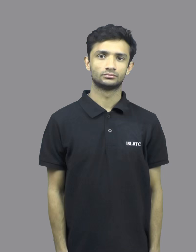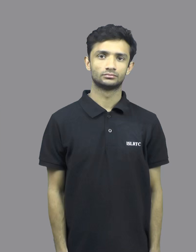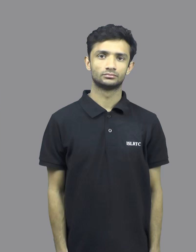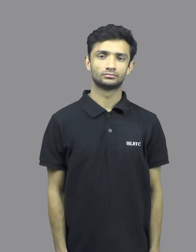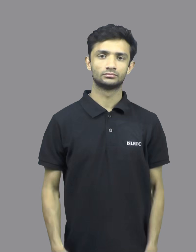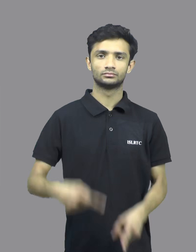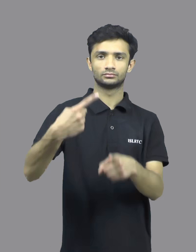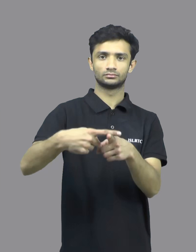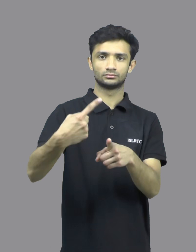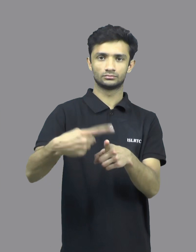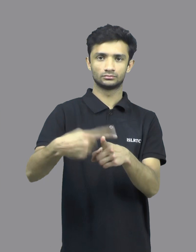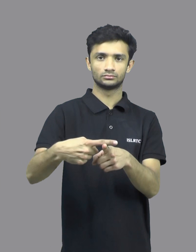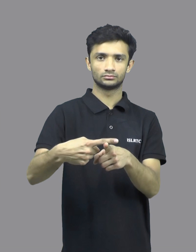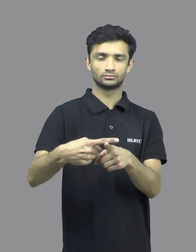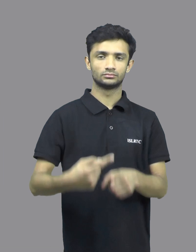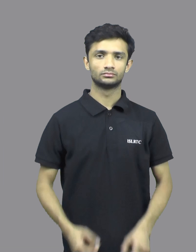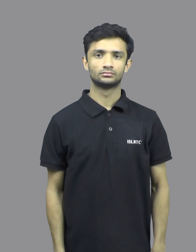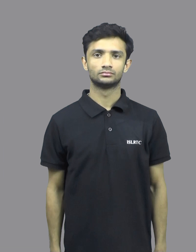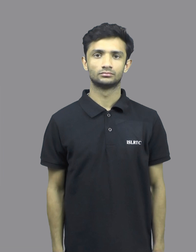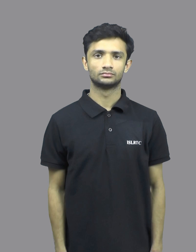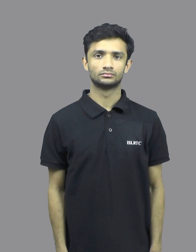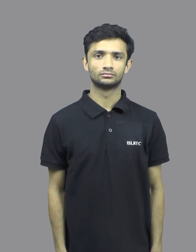Greece